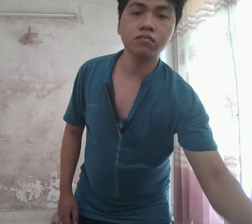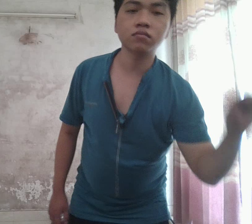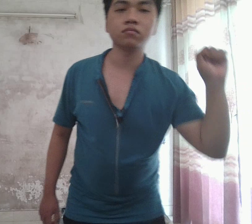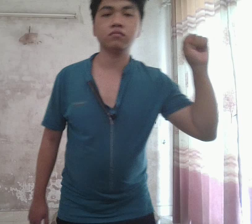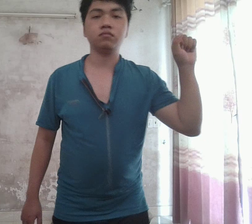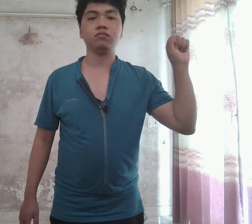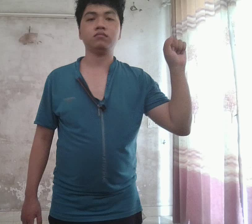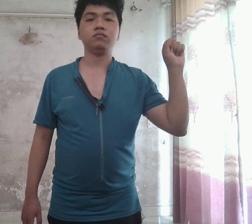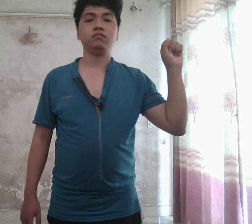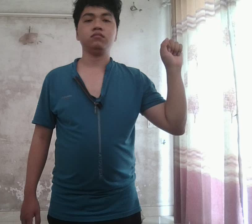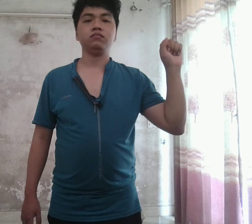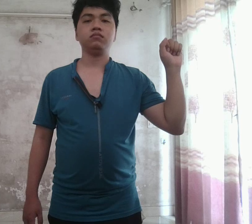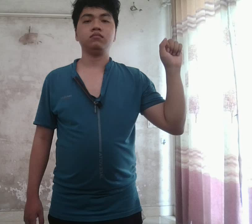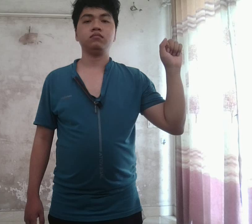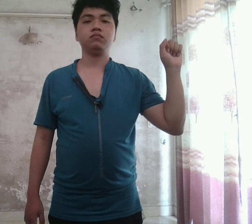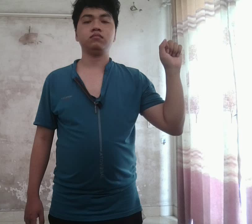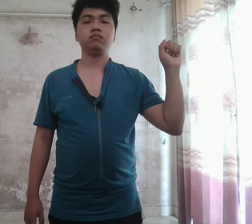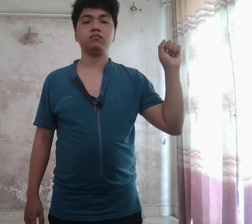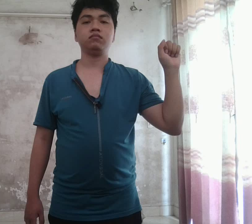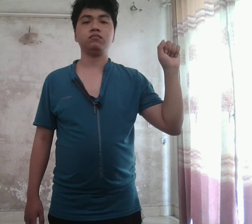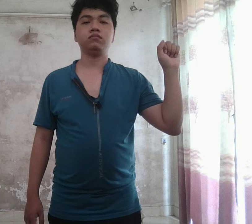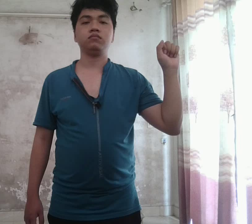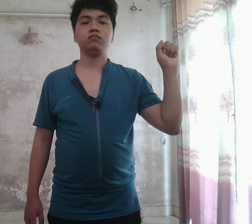a